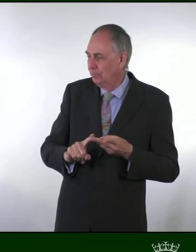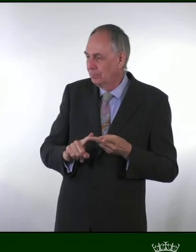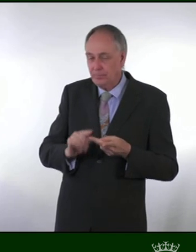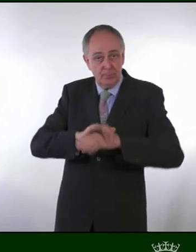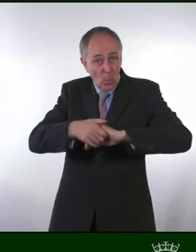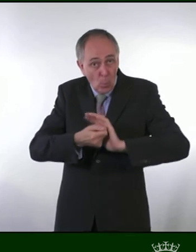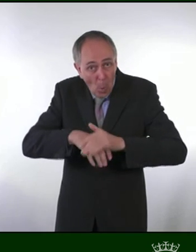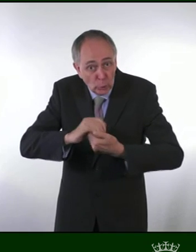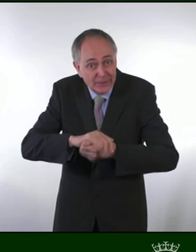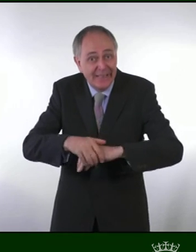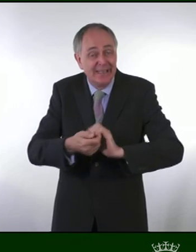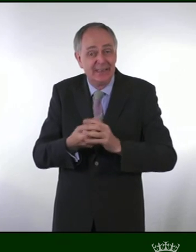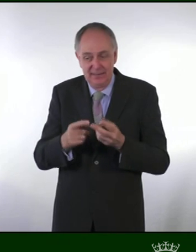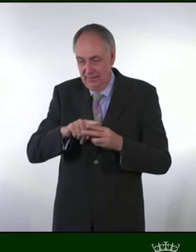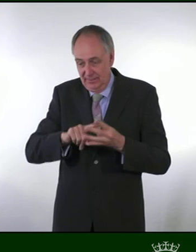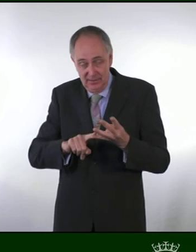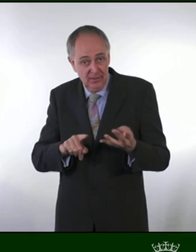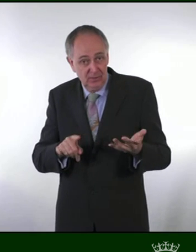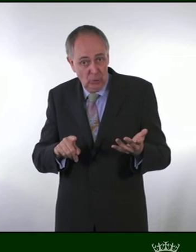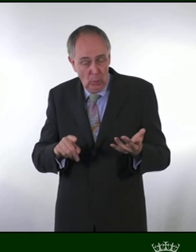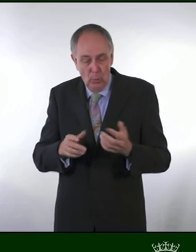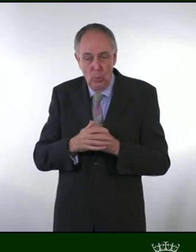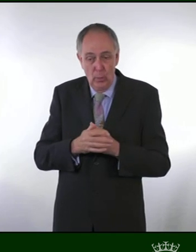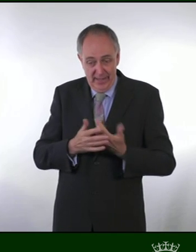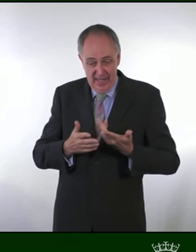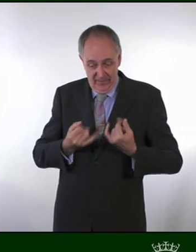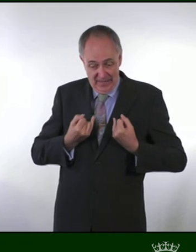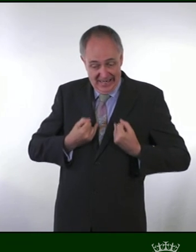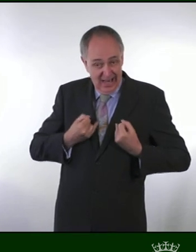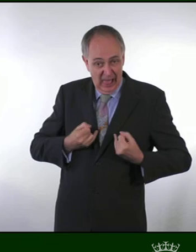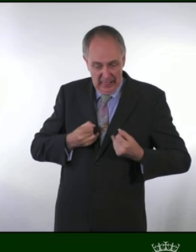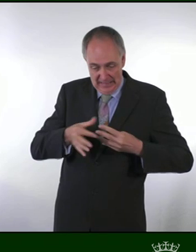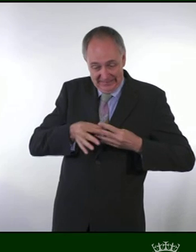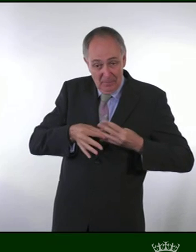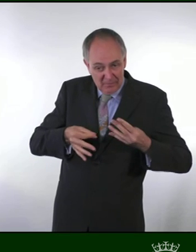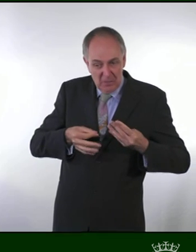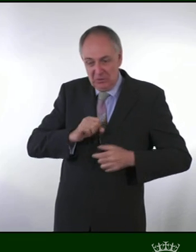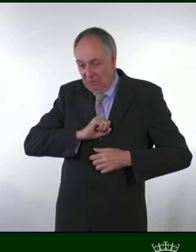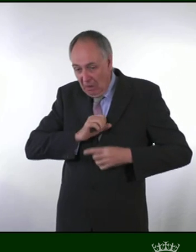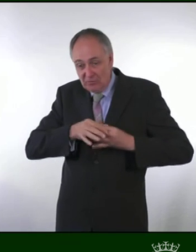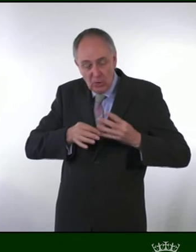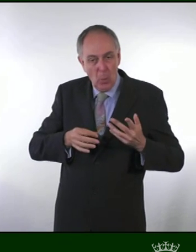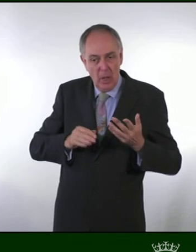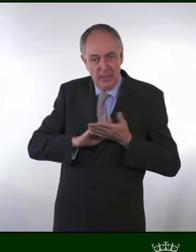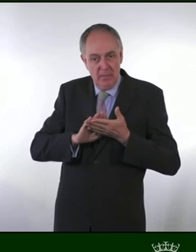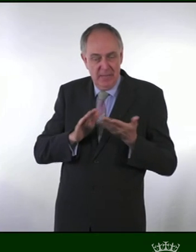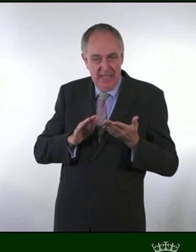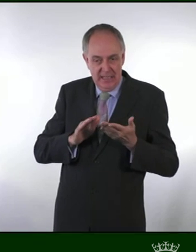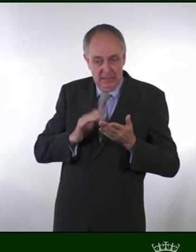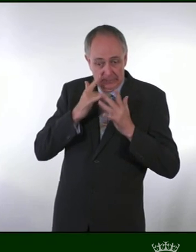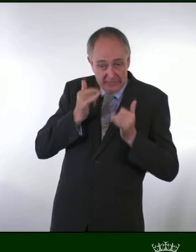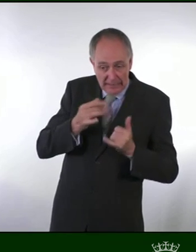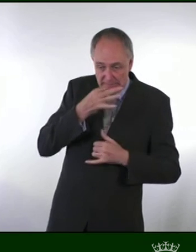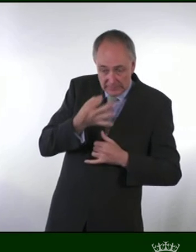our hands and on making sure that when we have symptoms, we take a test and we isolate.